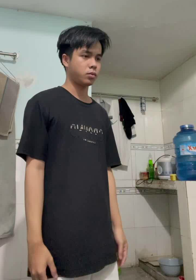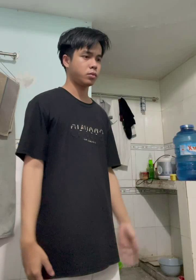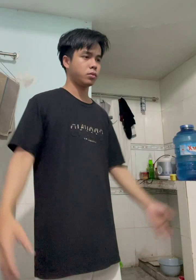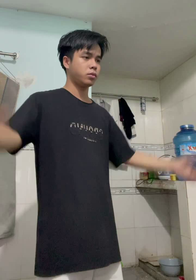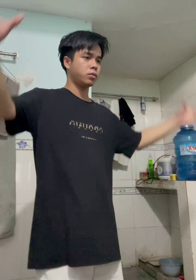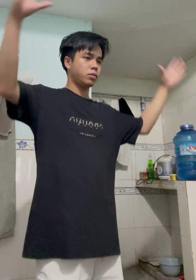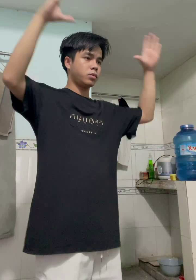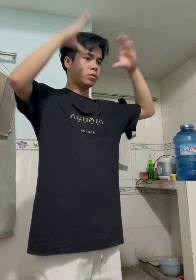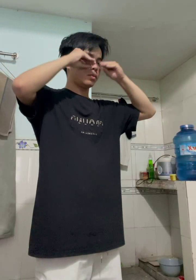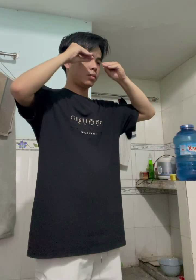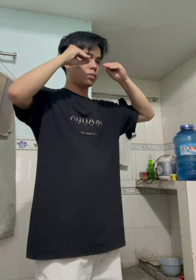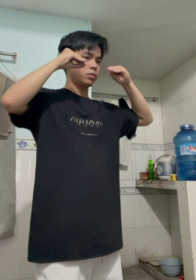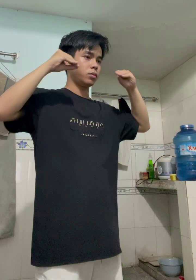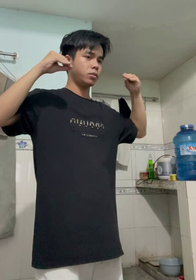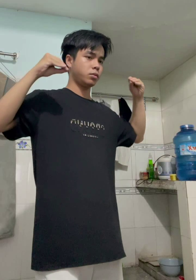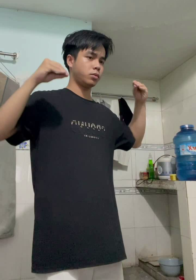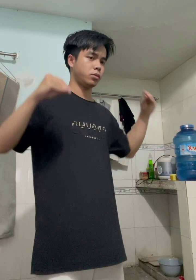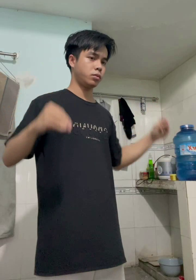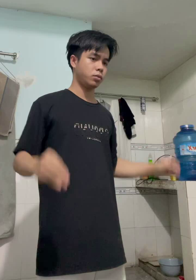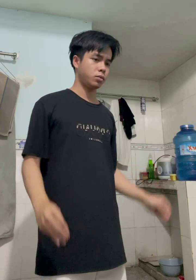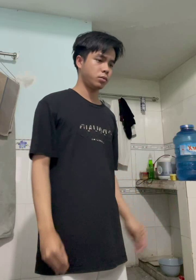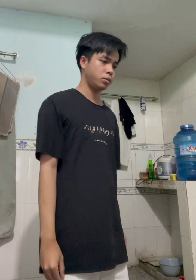buoi toi